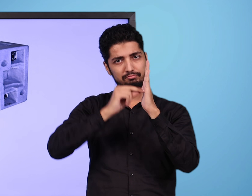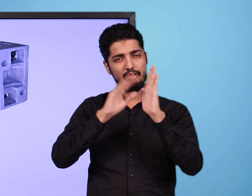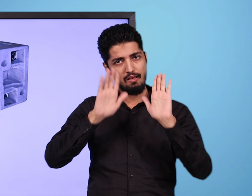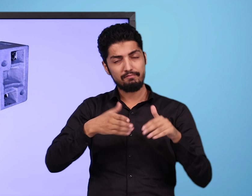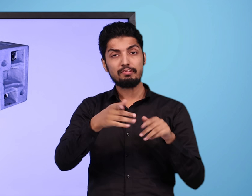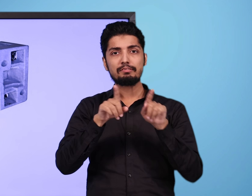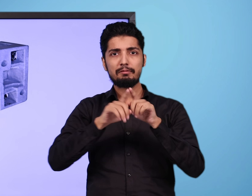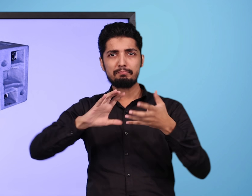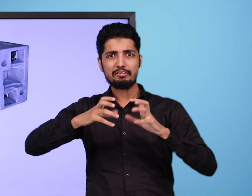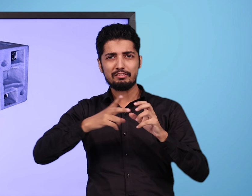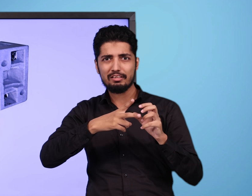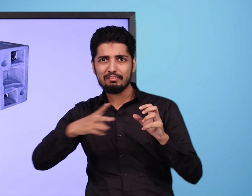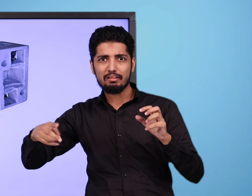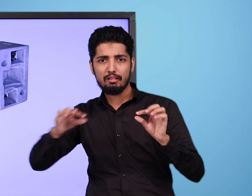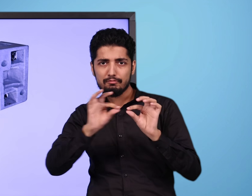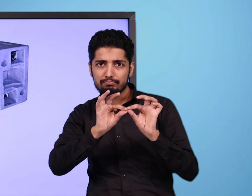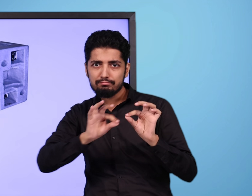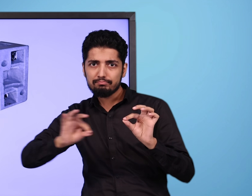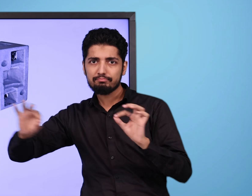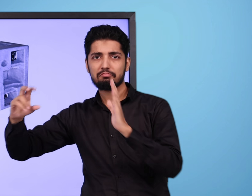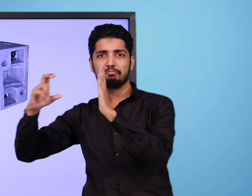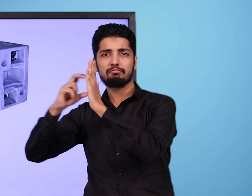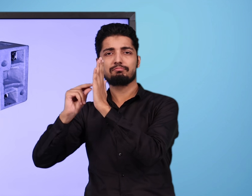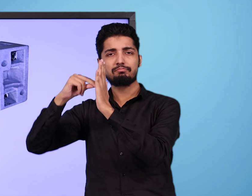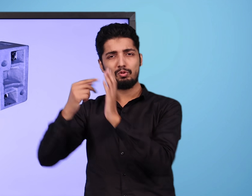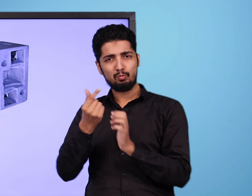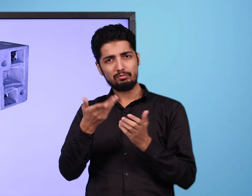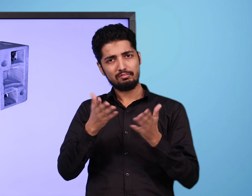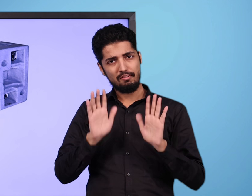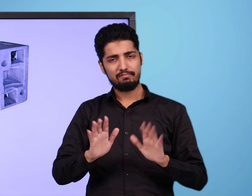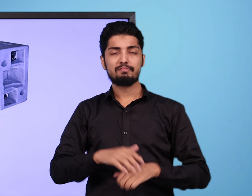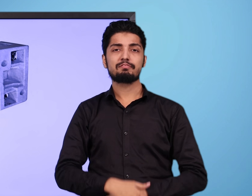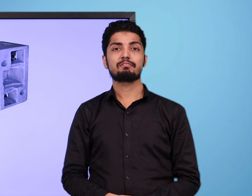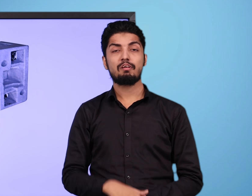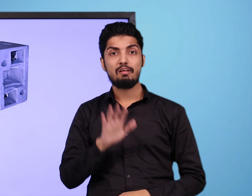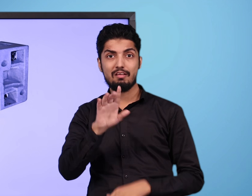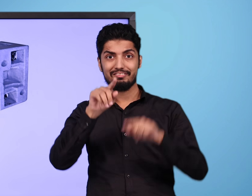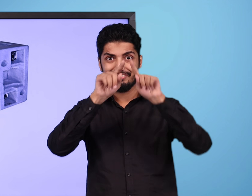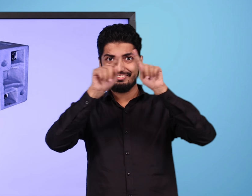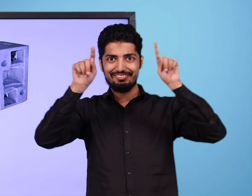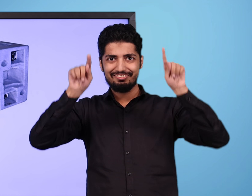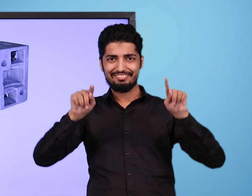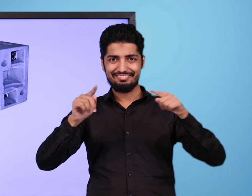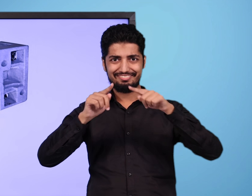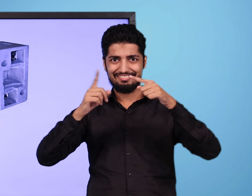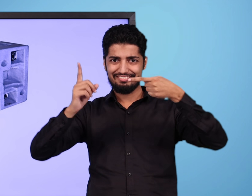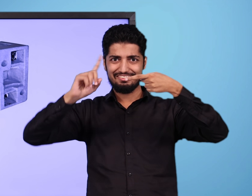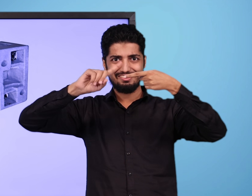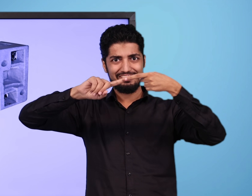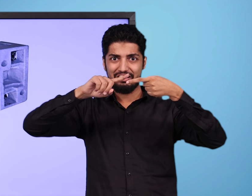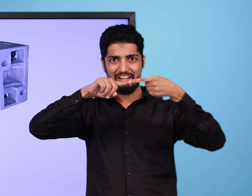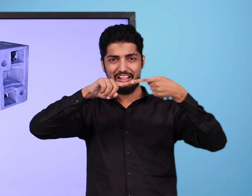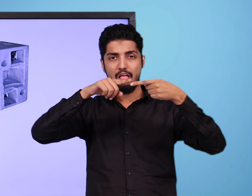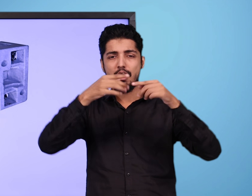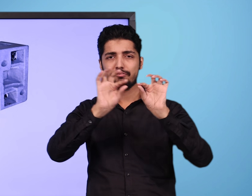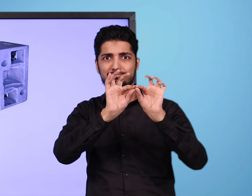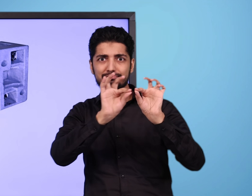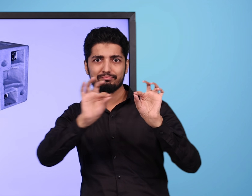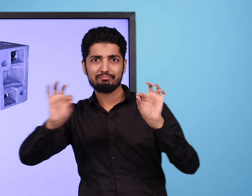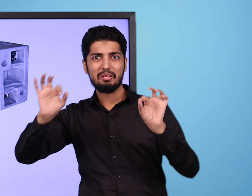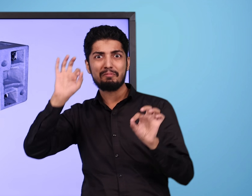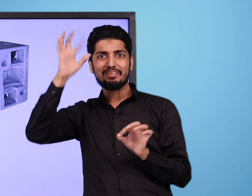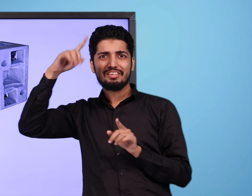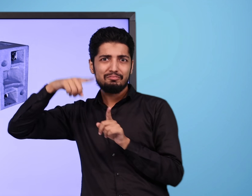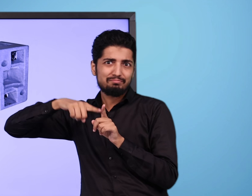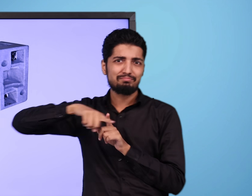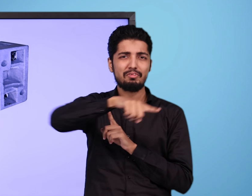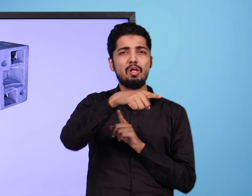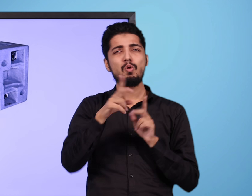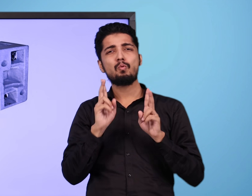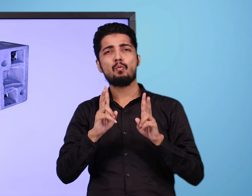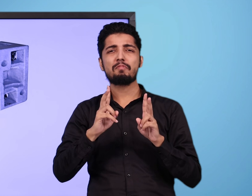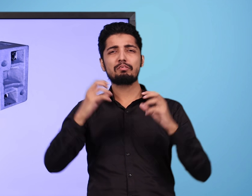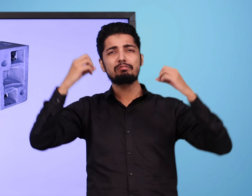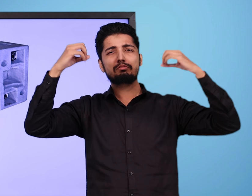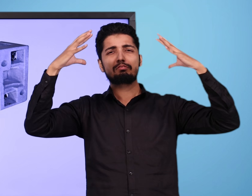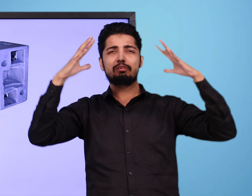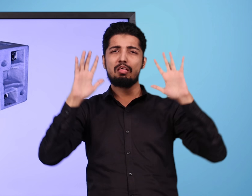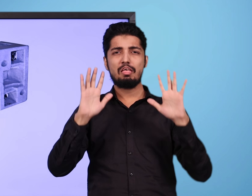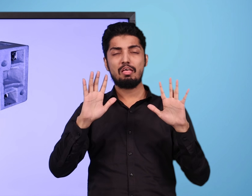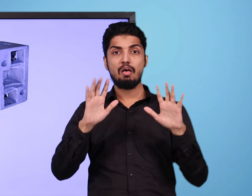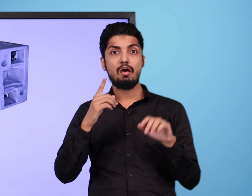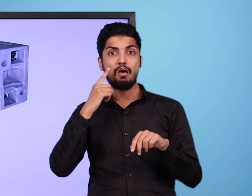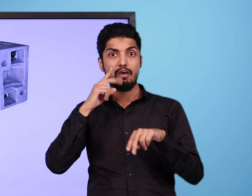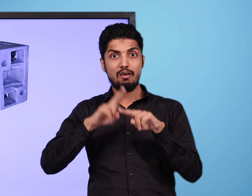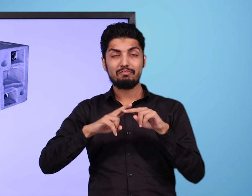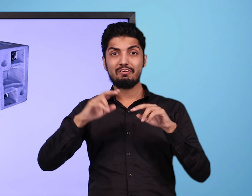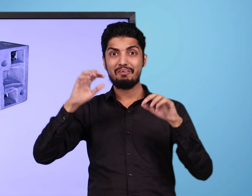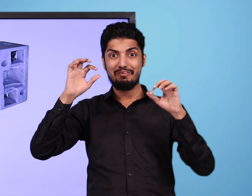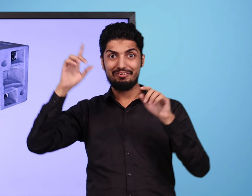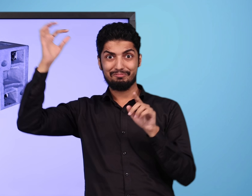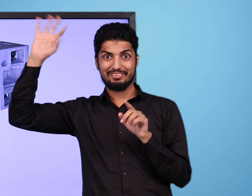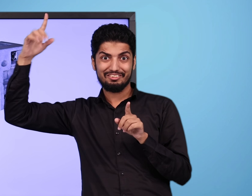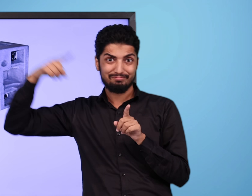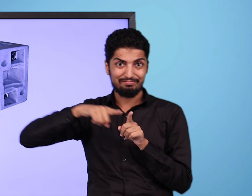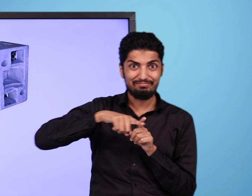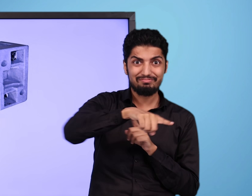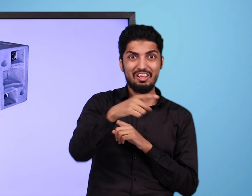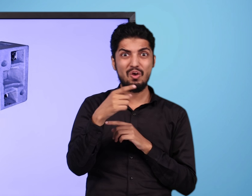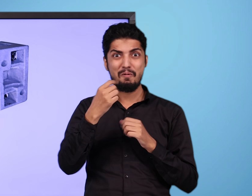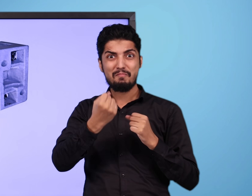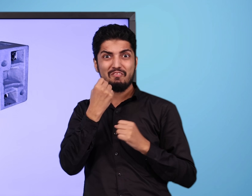In an electric circuit, there is a maximum limit on the current which can safely flow through it. If by accident the current exceeds this safe limit, the wires may become overheated and may cause fire